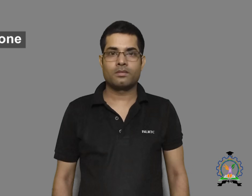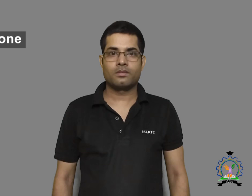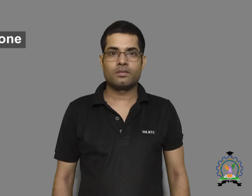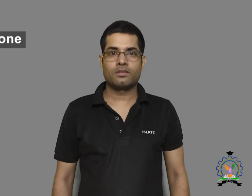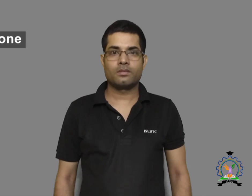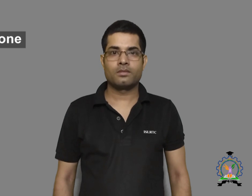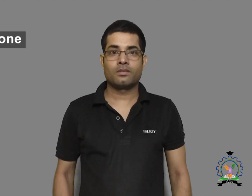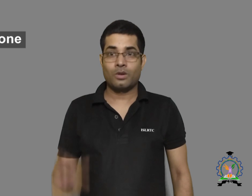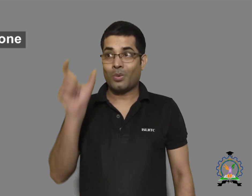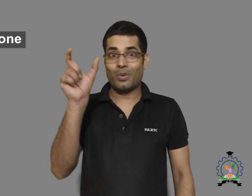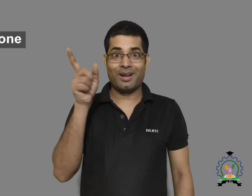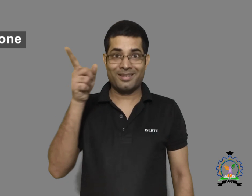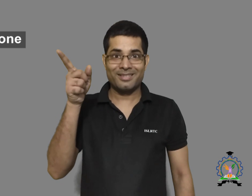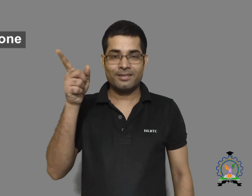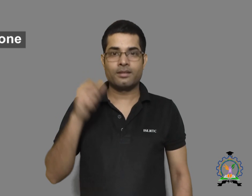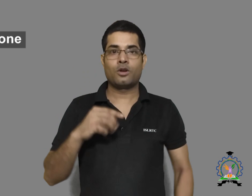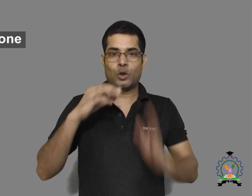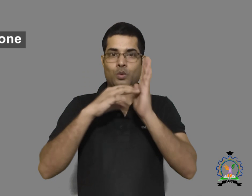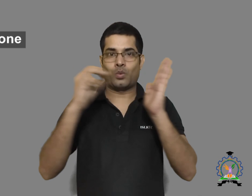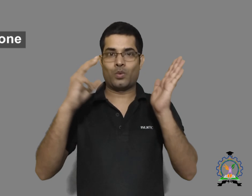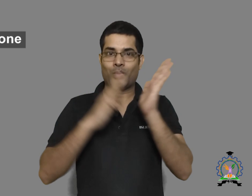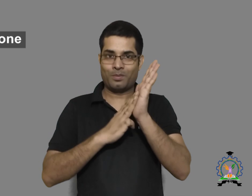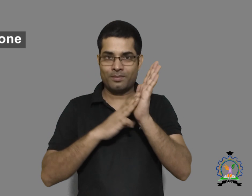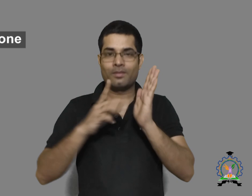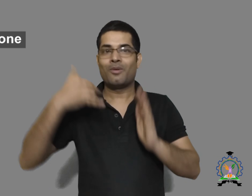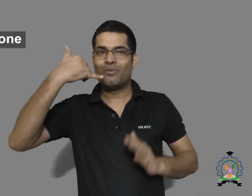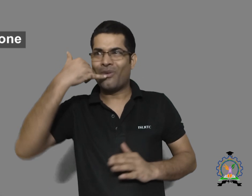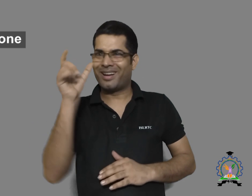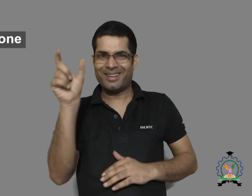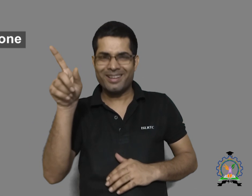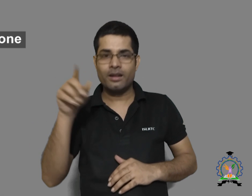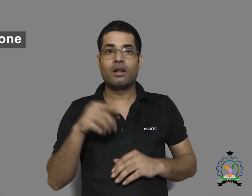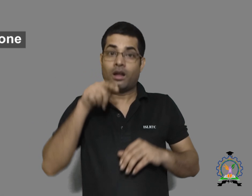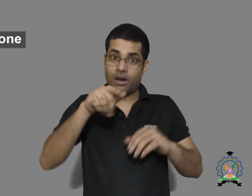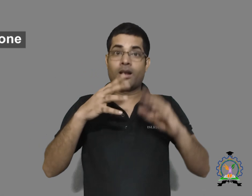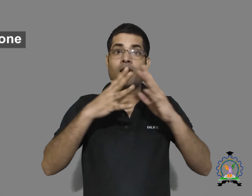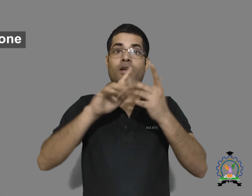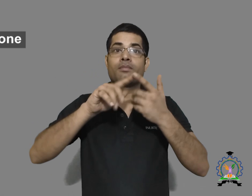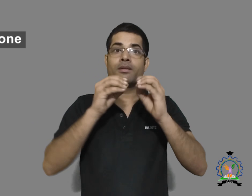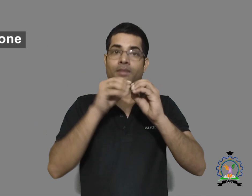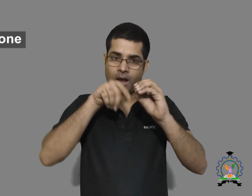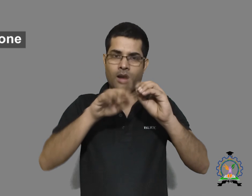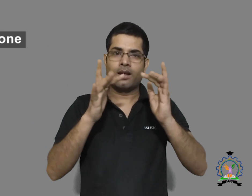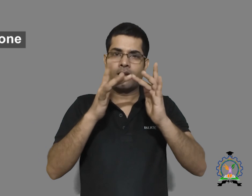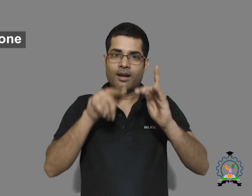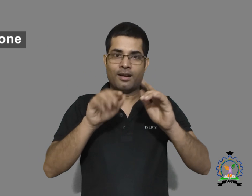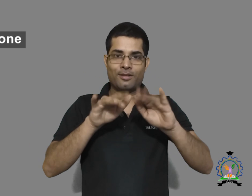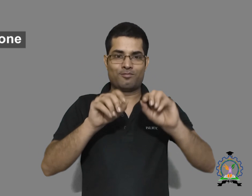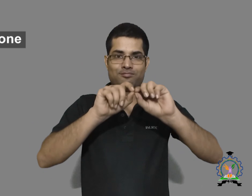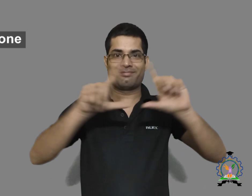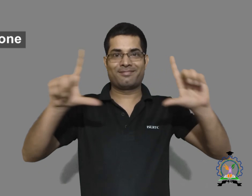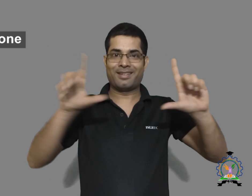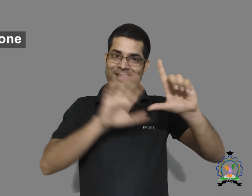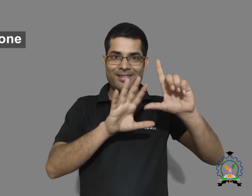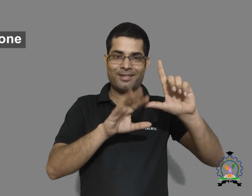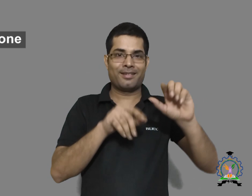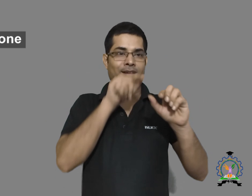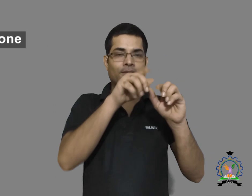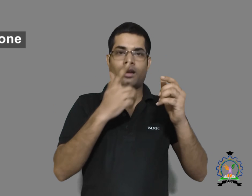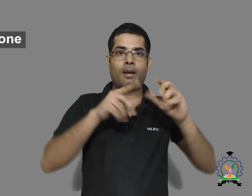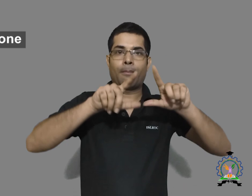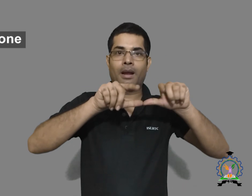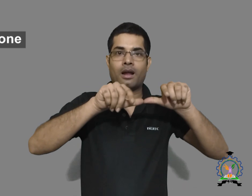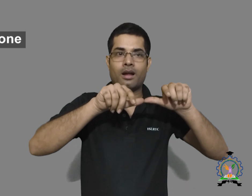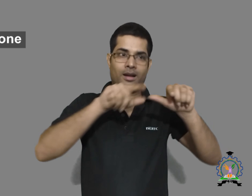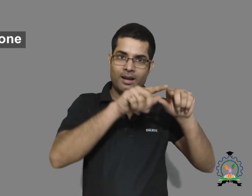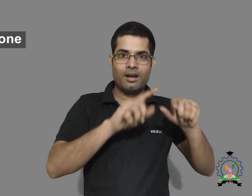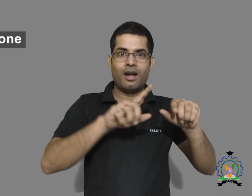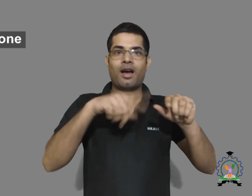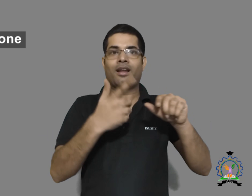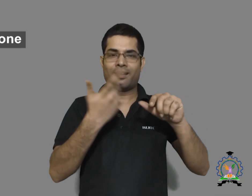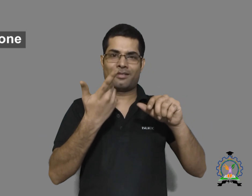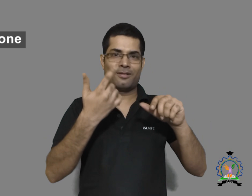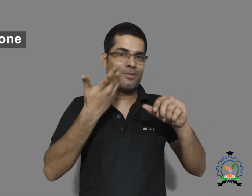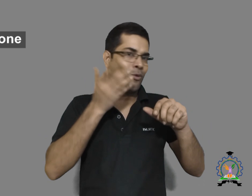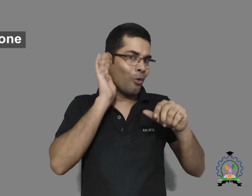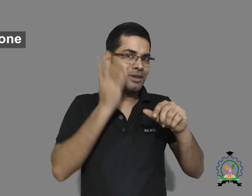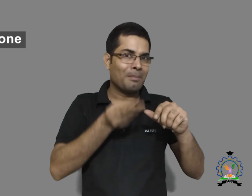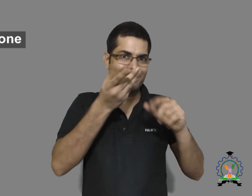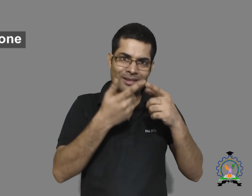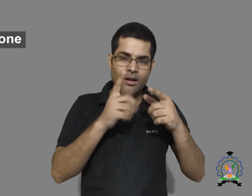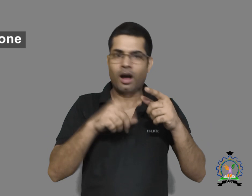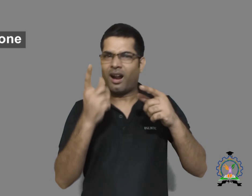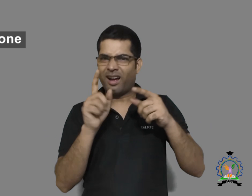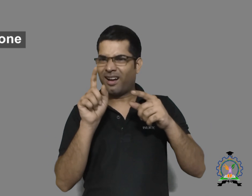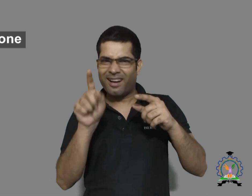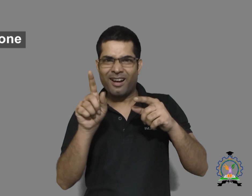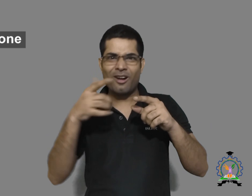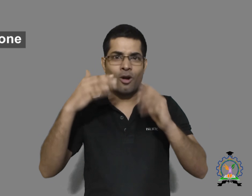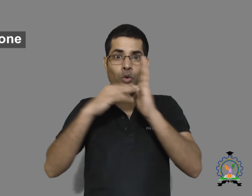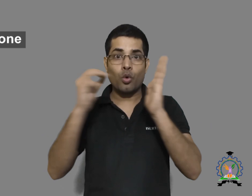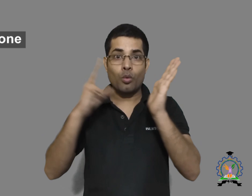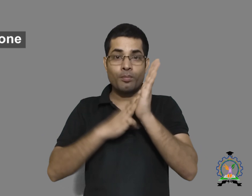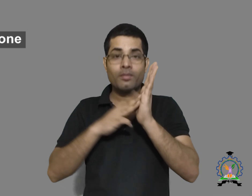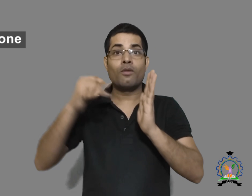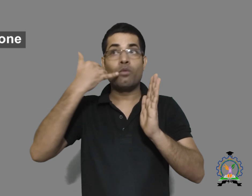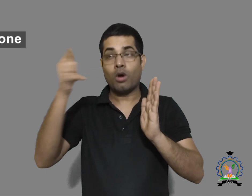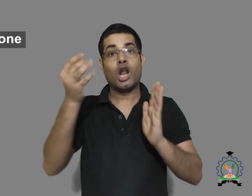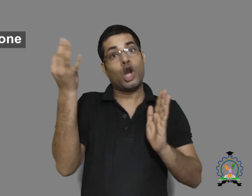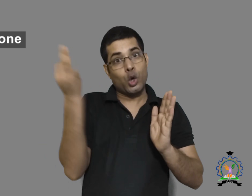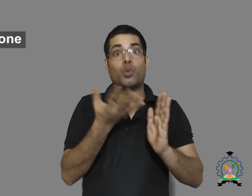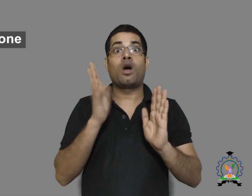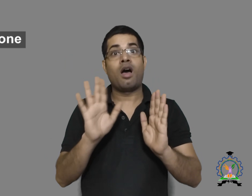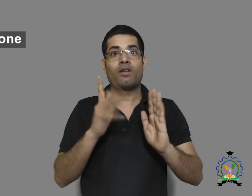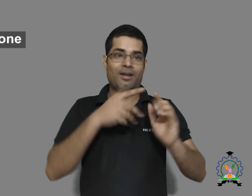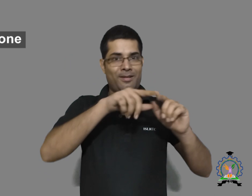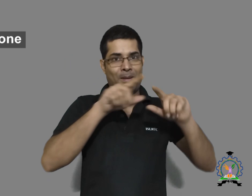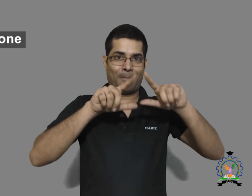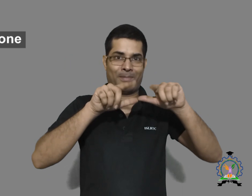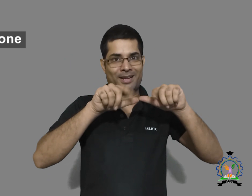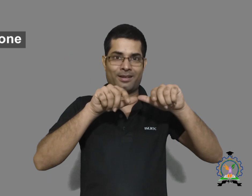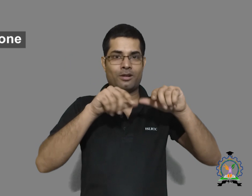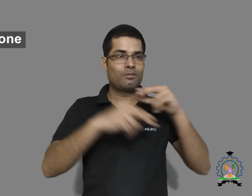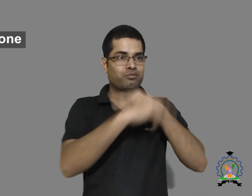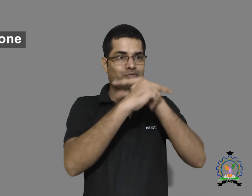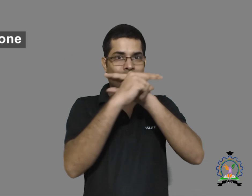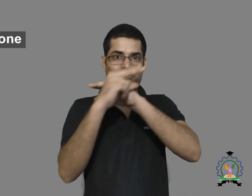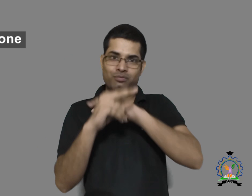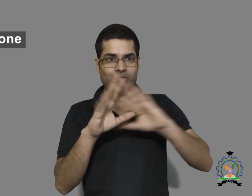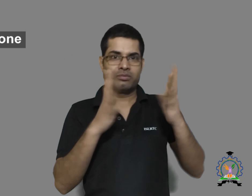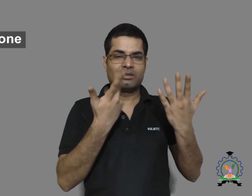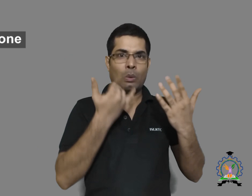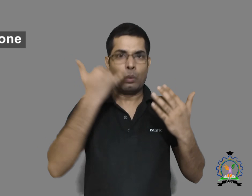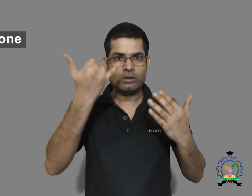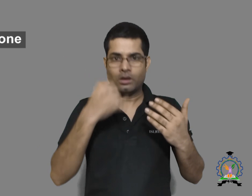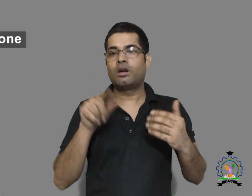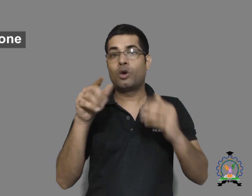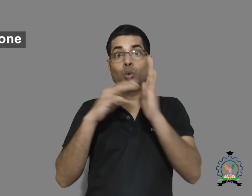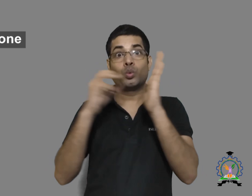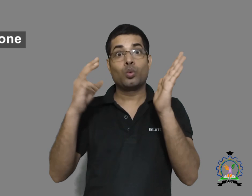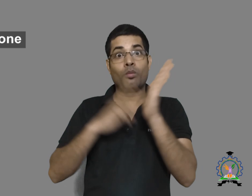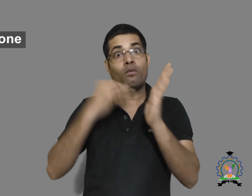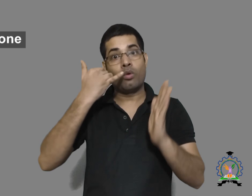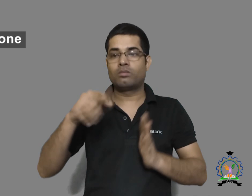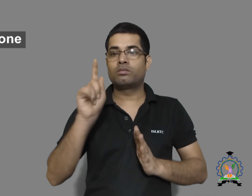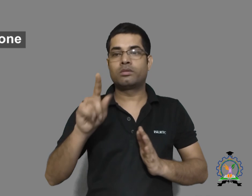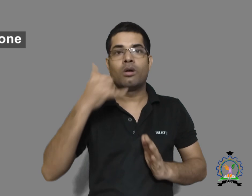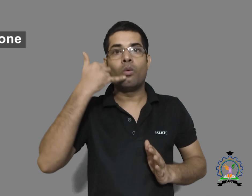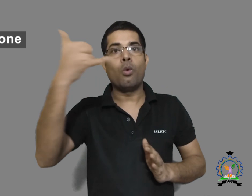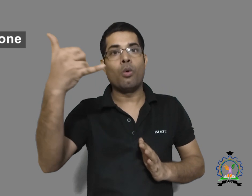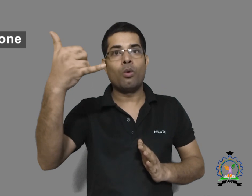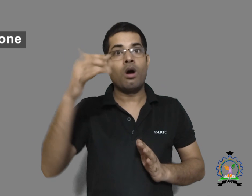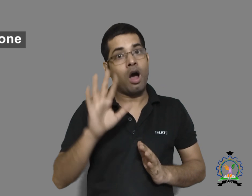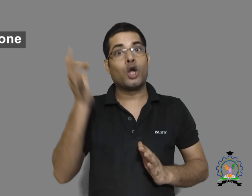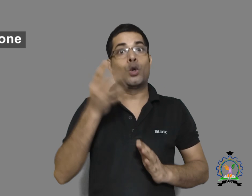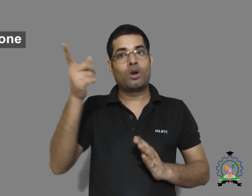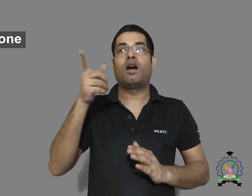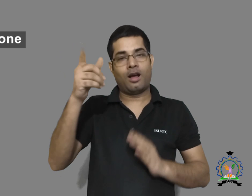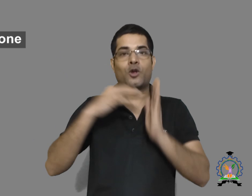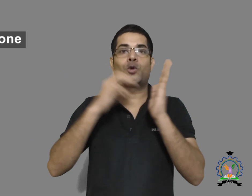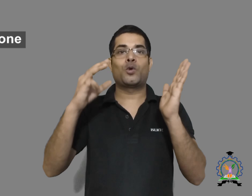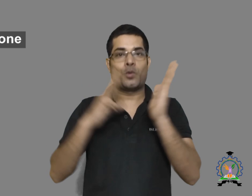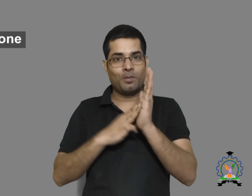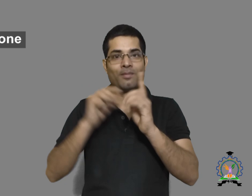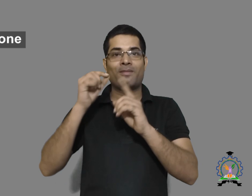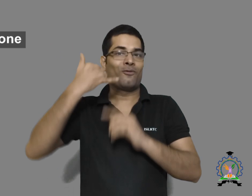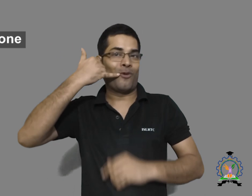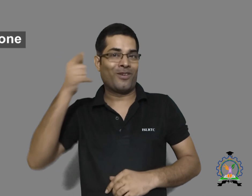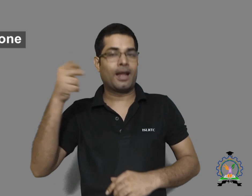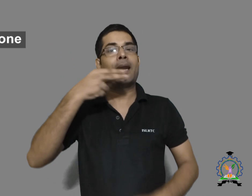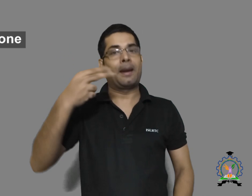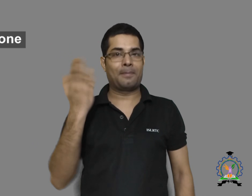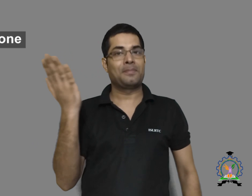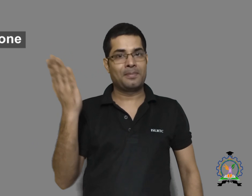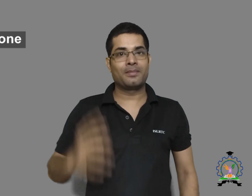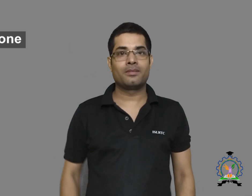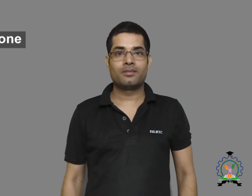Zoom Phone